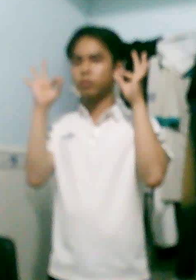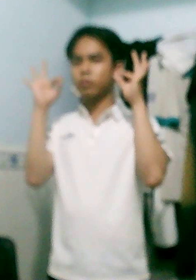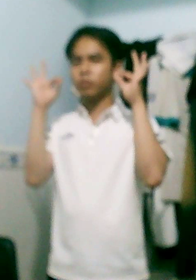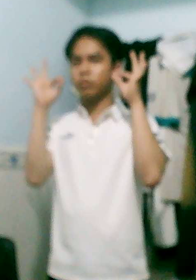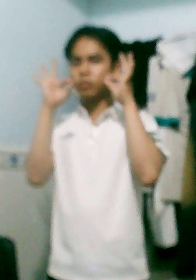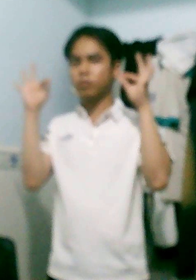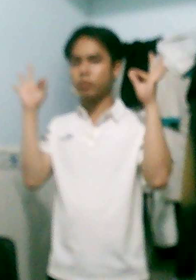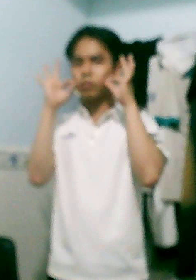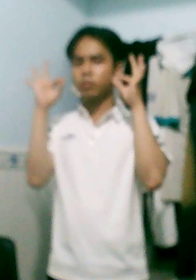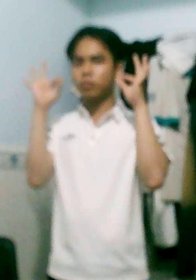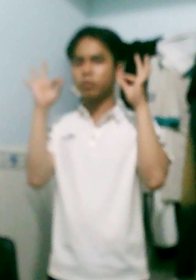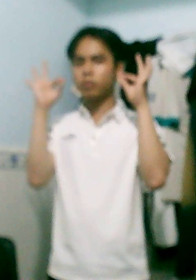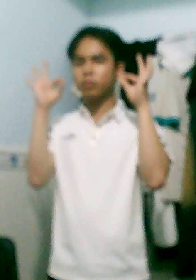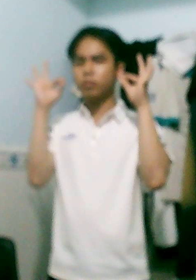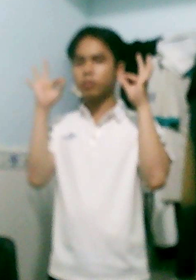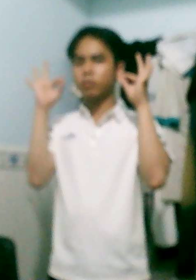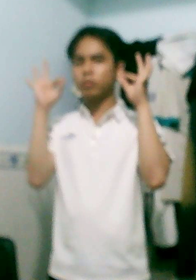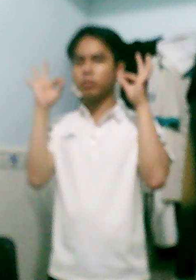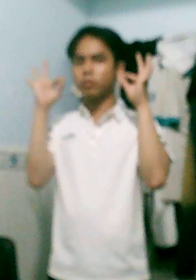meo